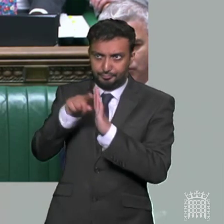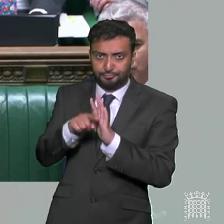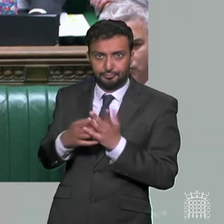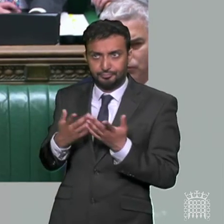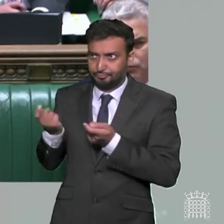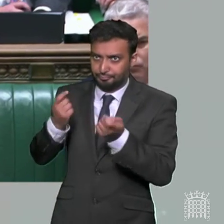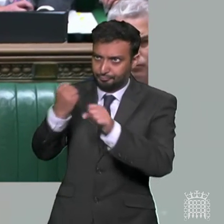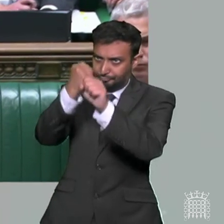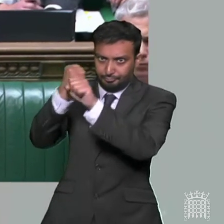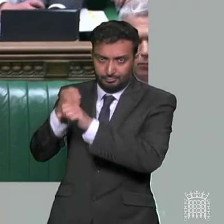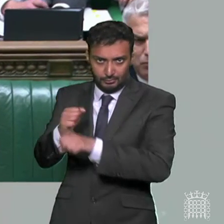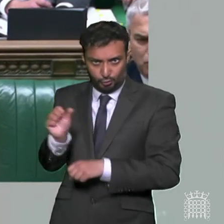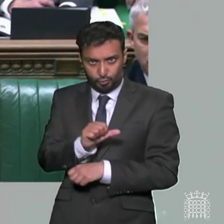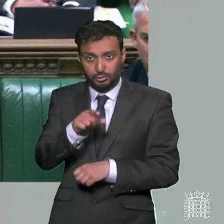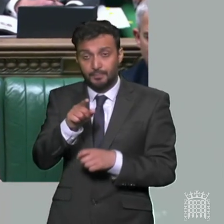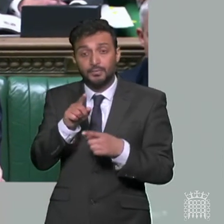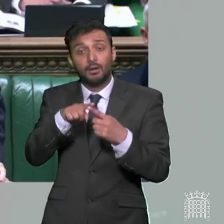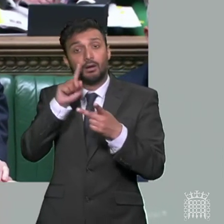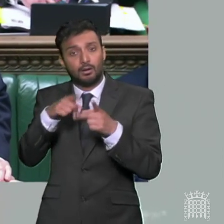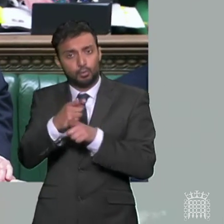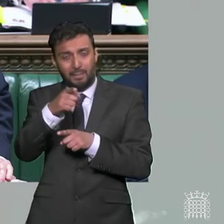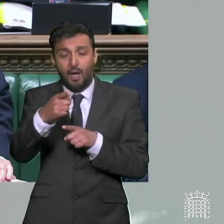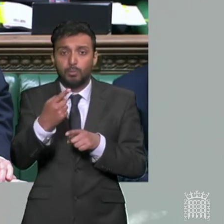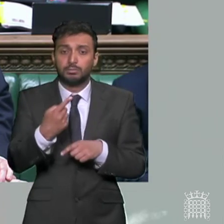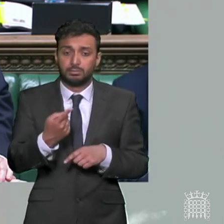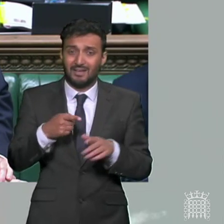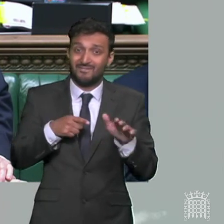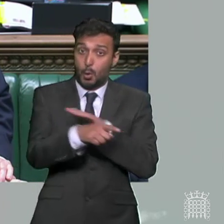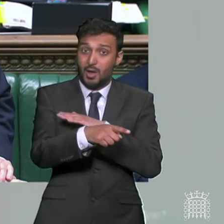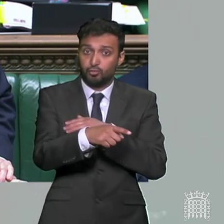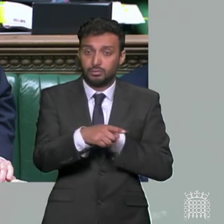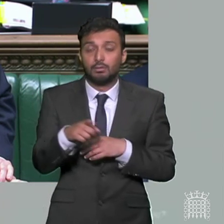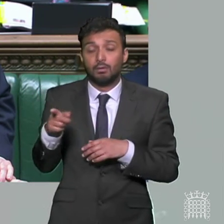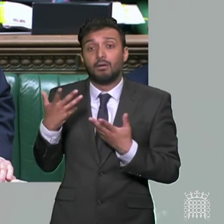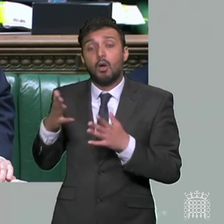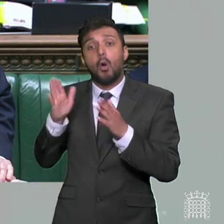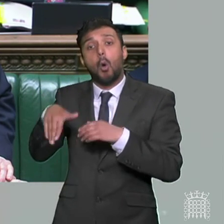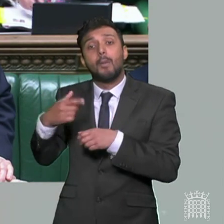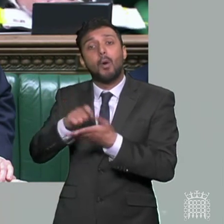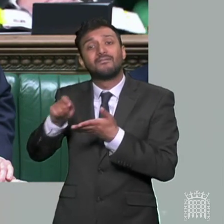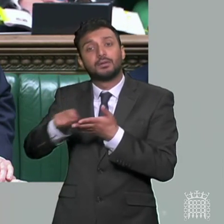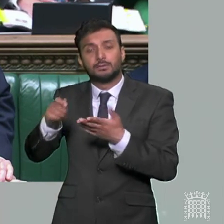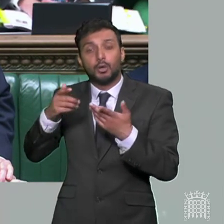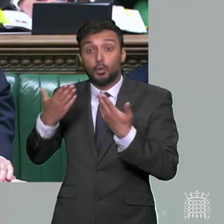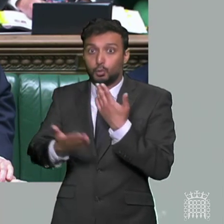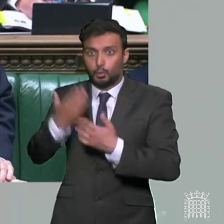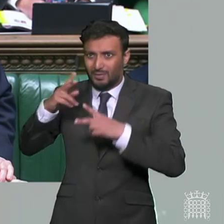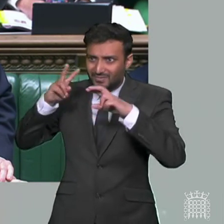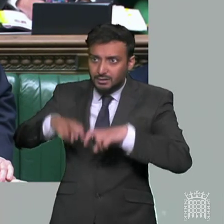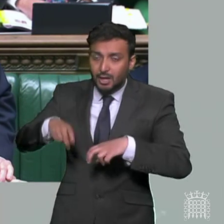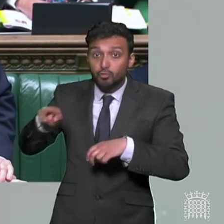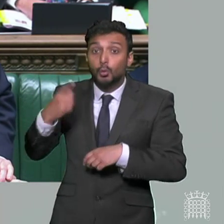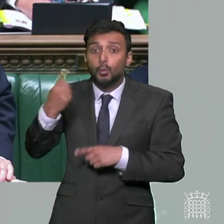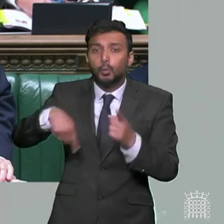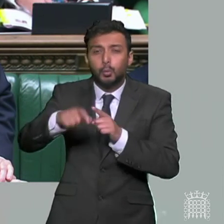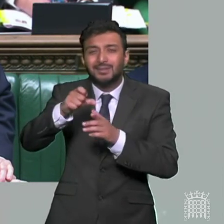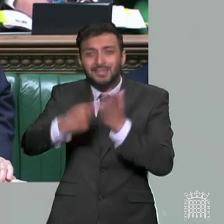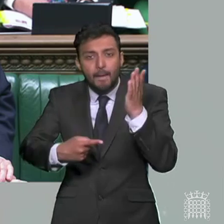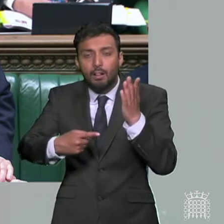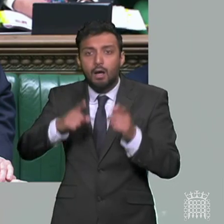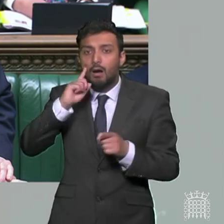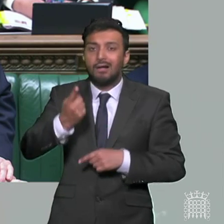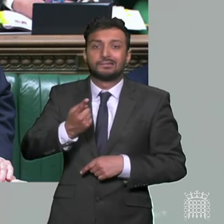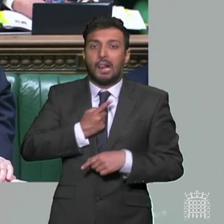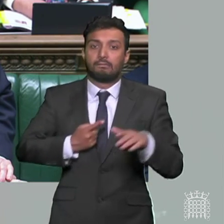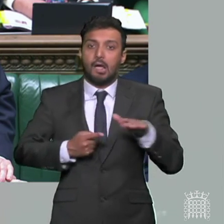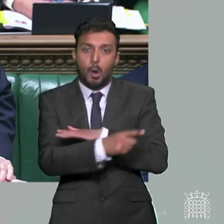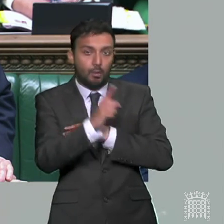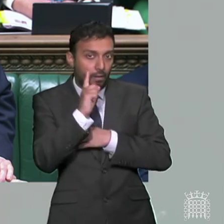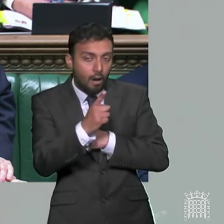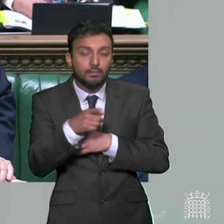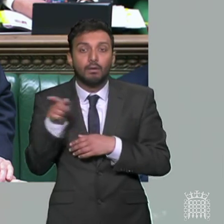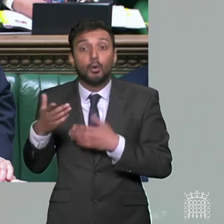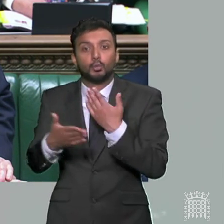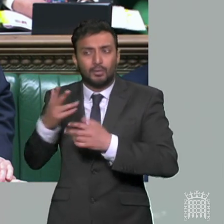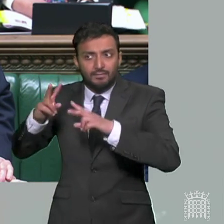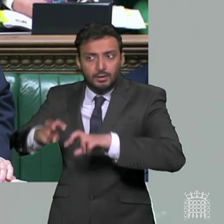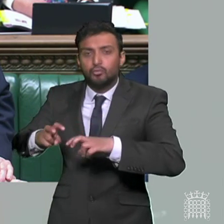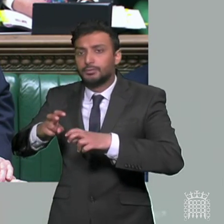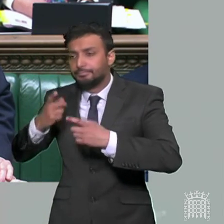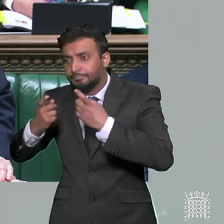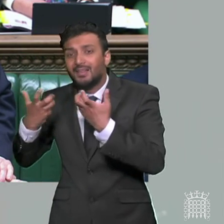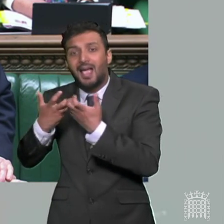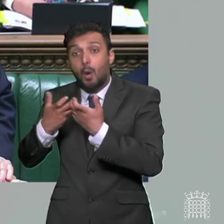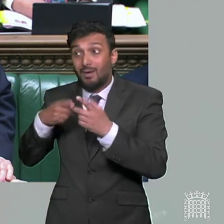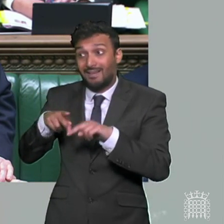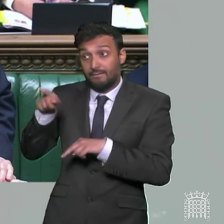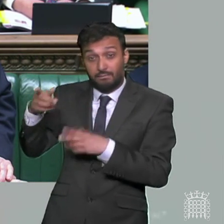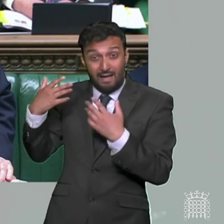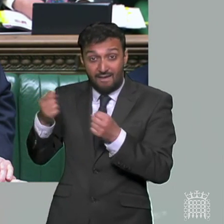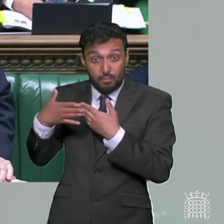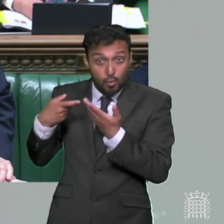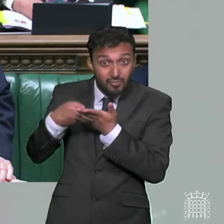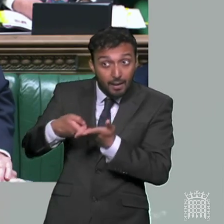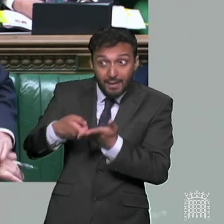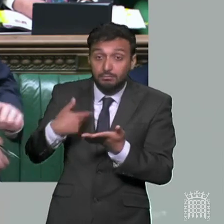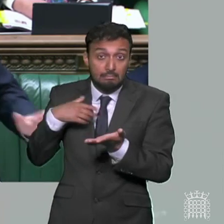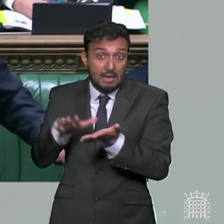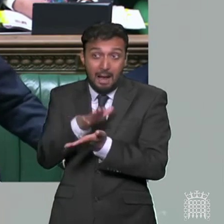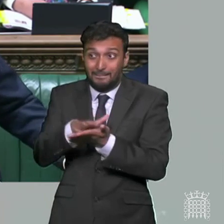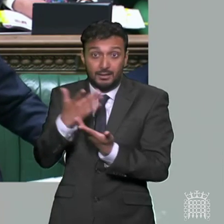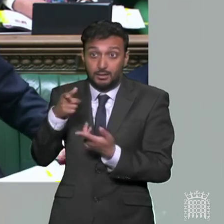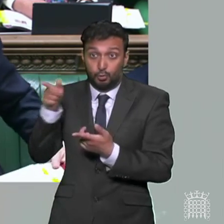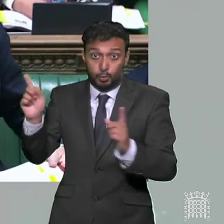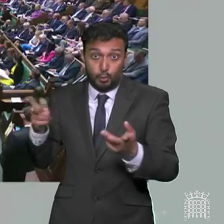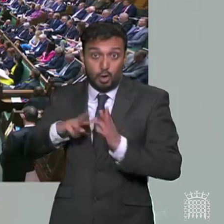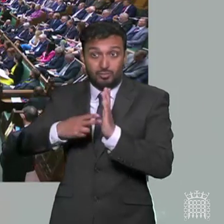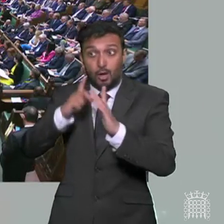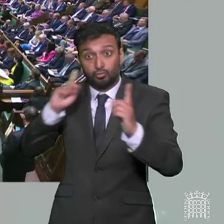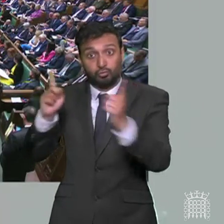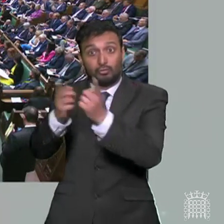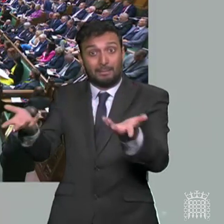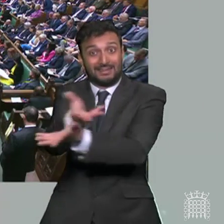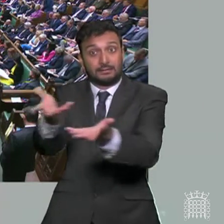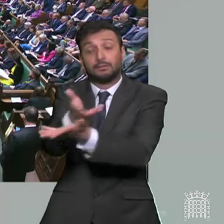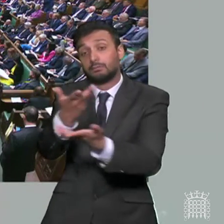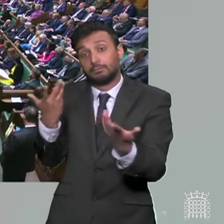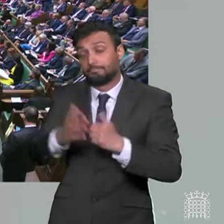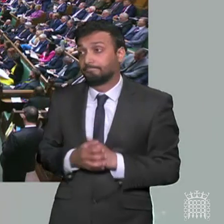When it comes to self-evacuation, the Home Office has launched a new consultation to support the fire safety of residents who are unable to self-evacuate, but if the honourable Lady has further representations to make on that point, I will be very happy to ensure she gets a meeting with a Minister in the Department for Levelling Up, Housing and Communities.